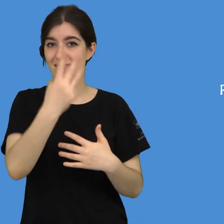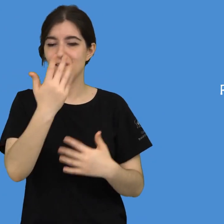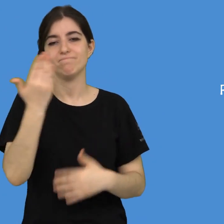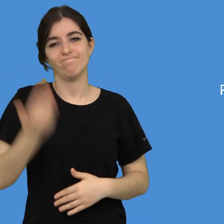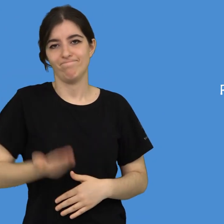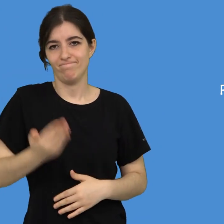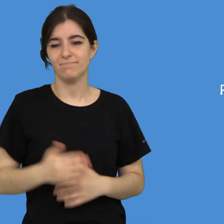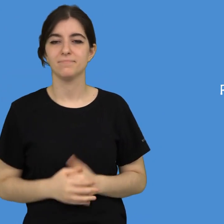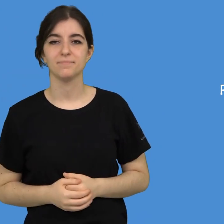importar